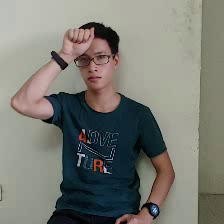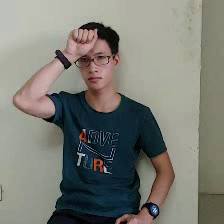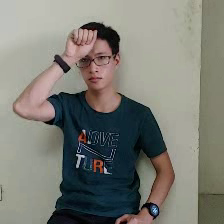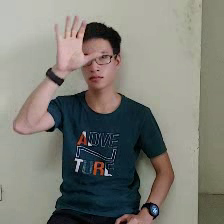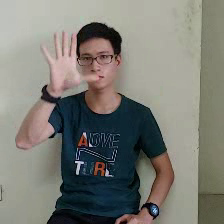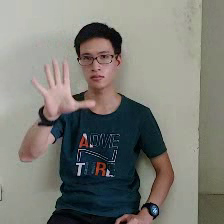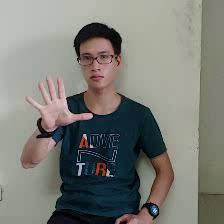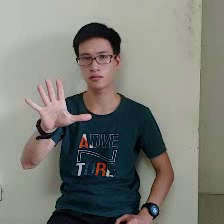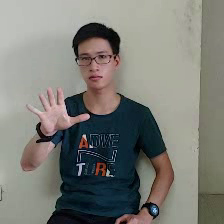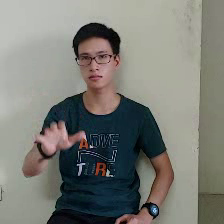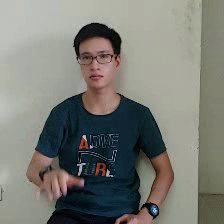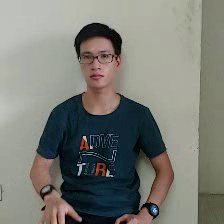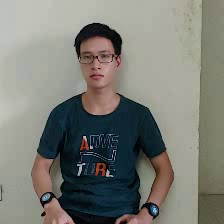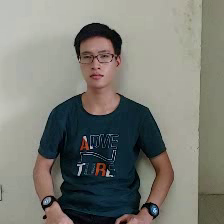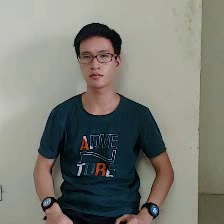Dạy dỗ